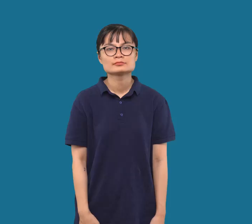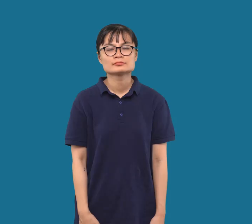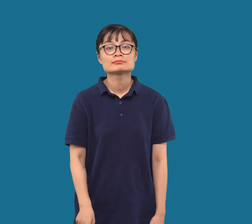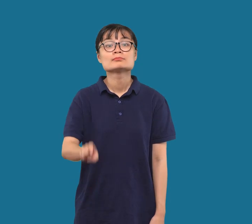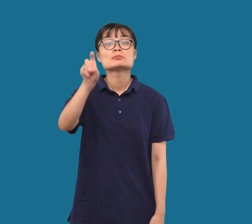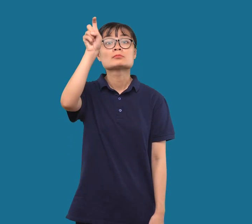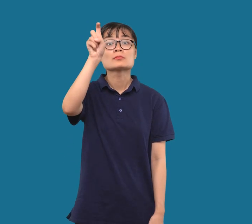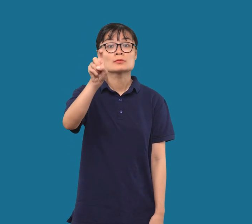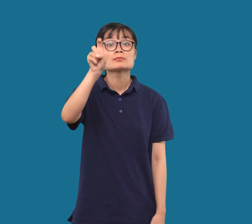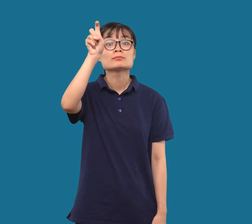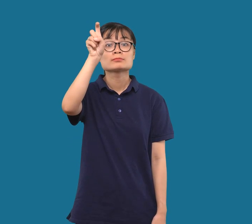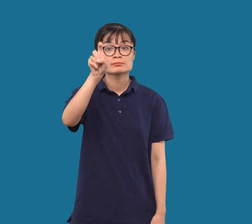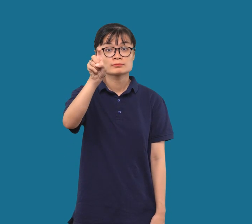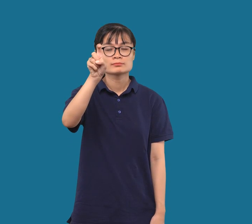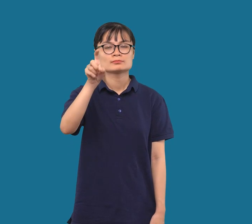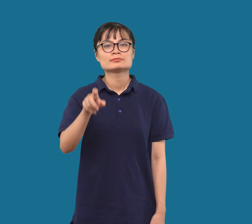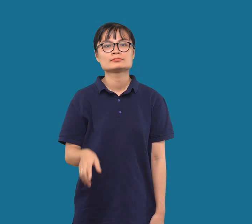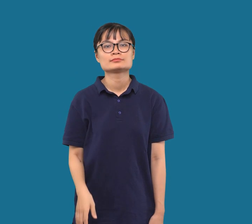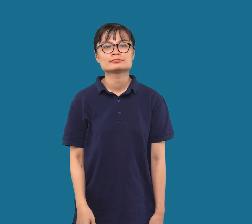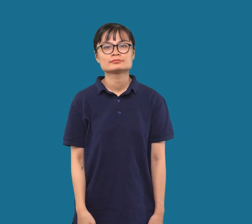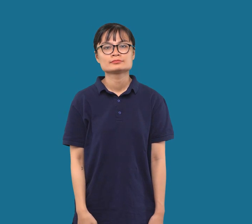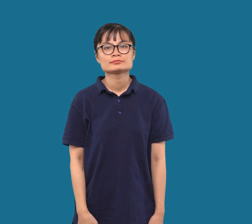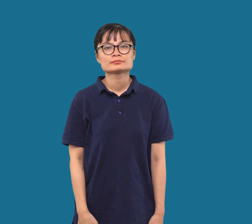mắc áo